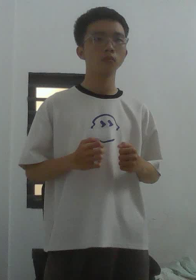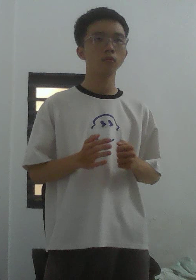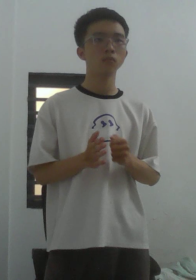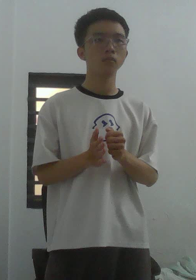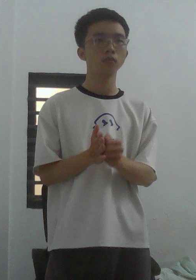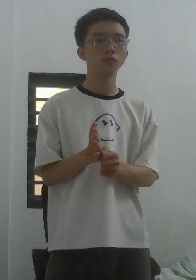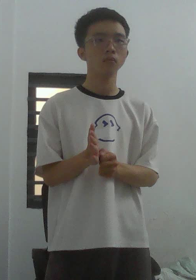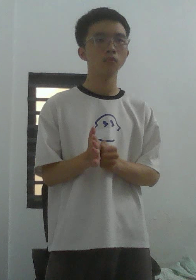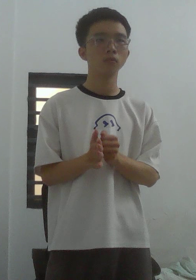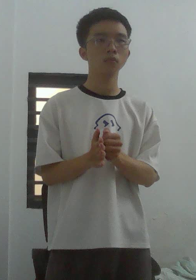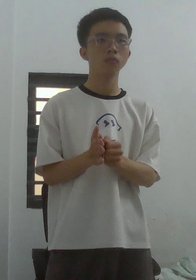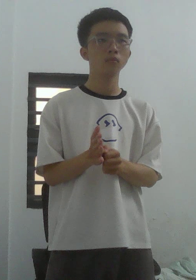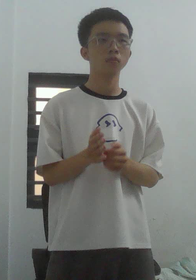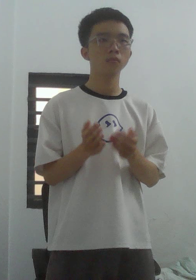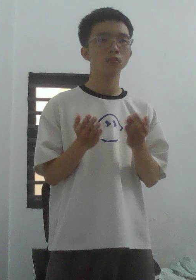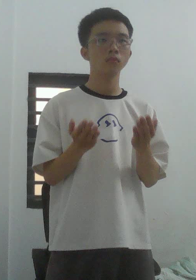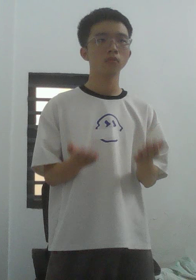thang nay